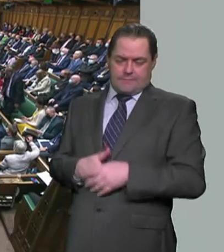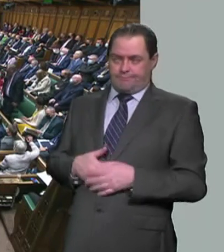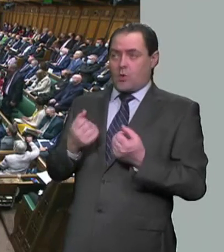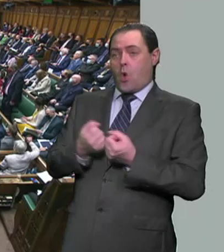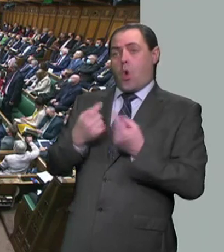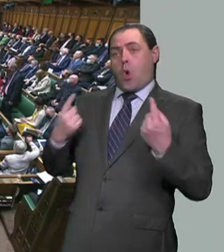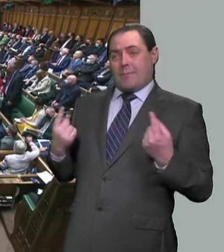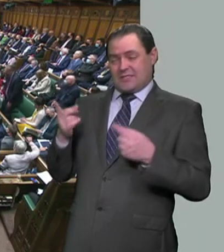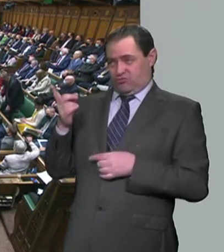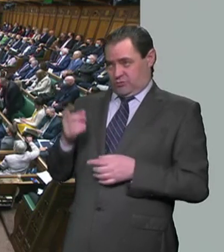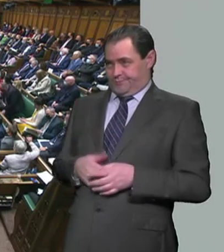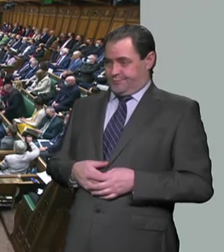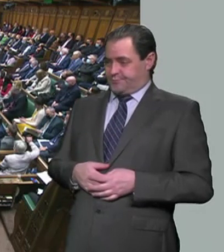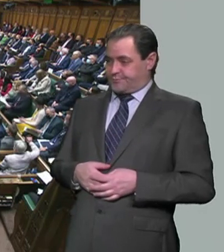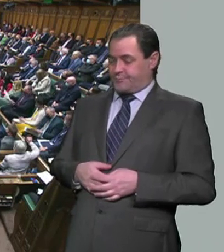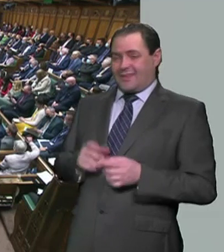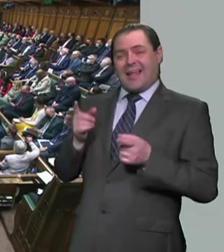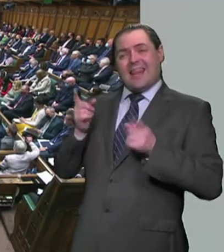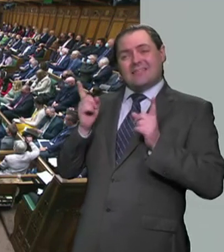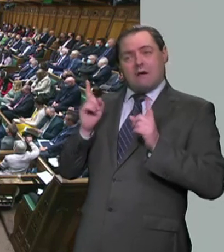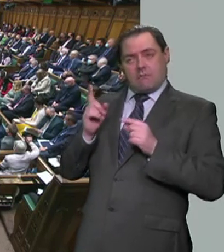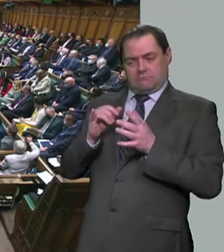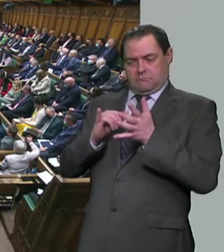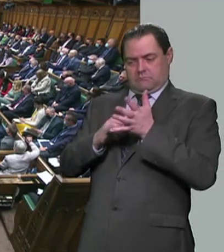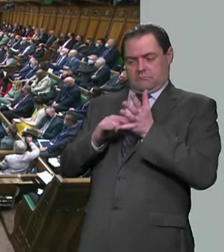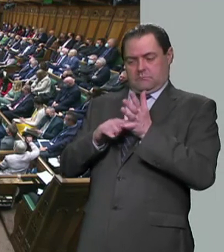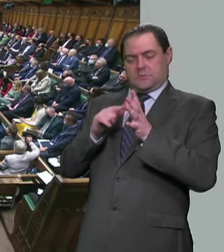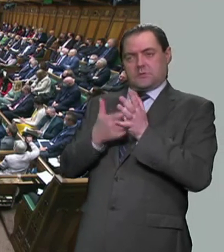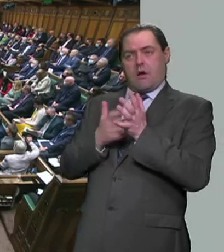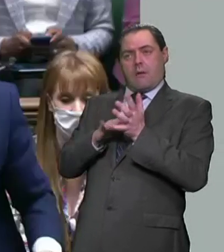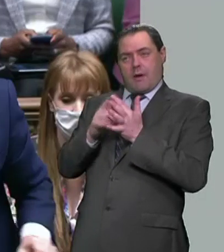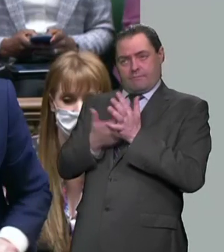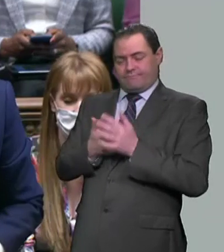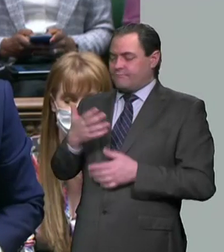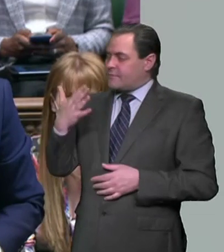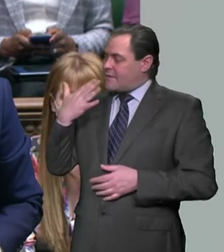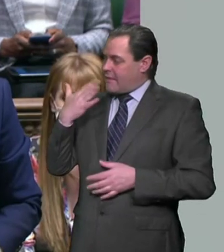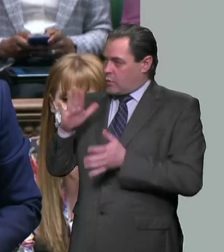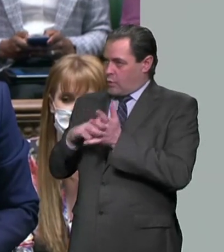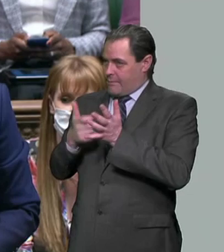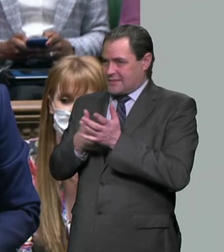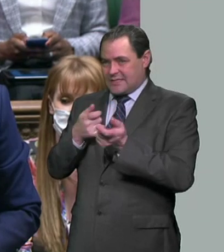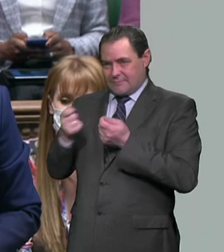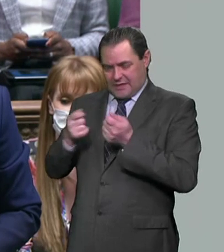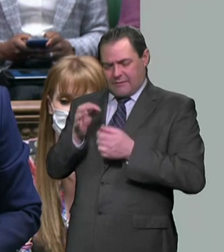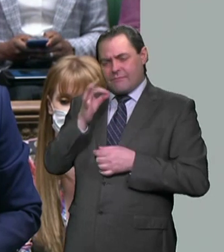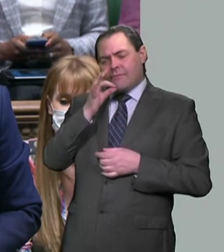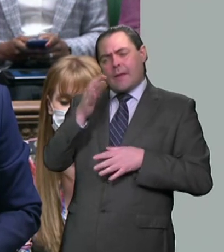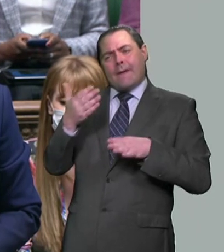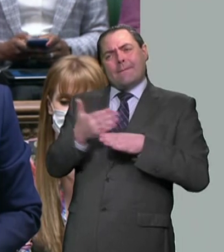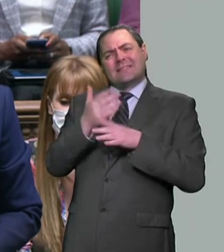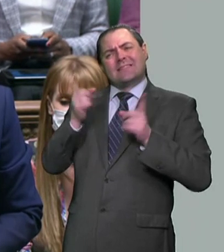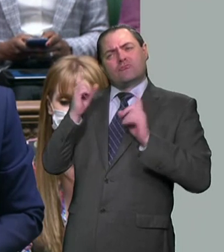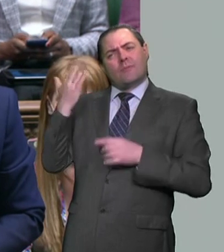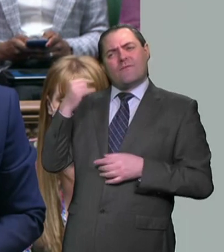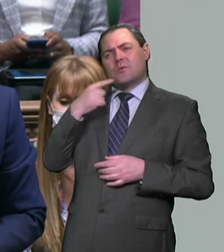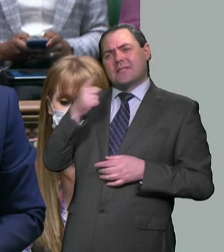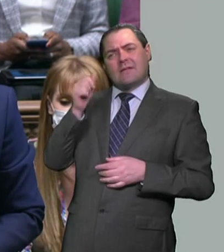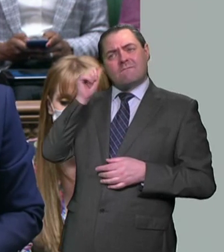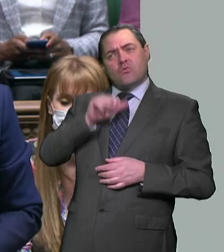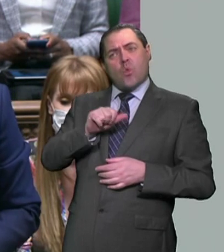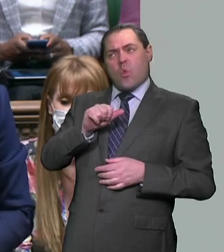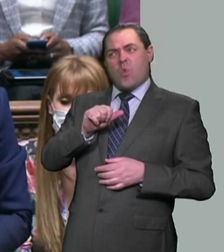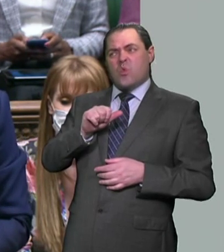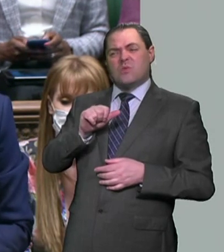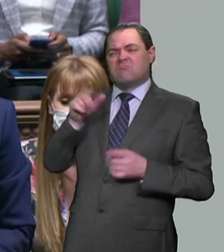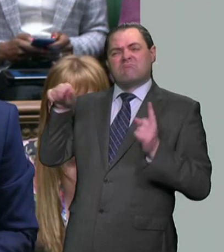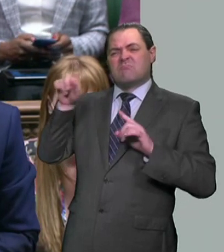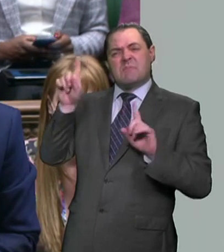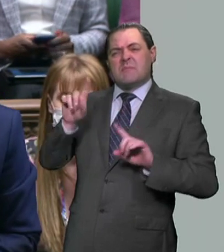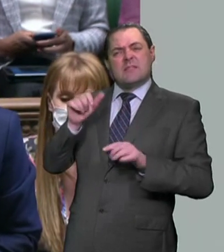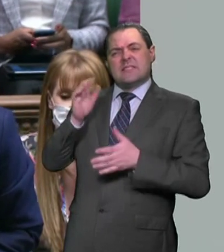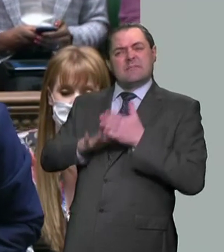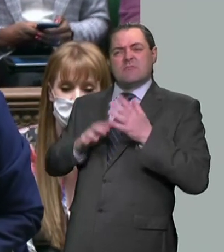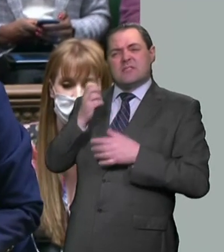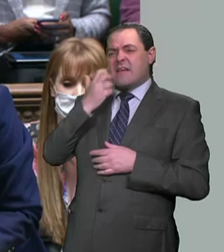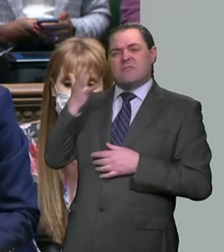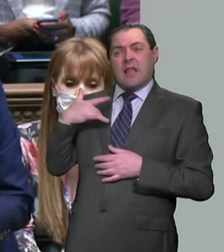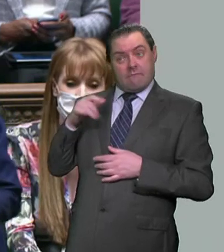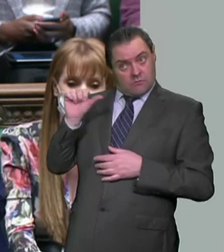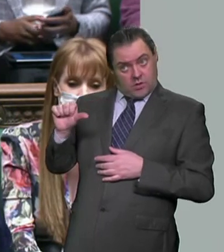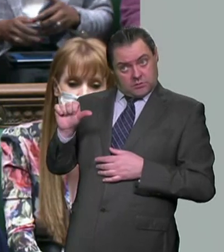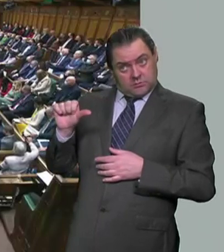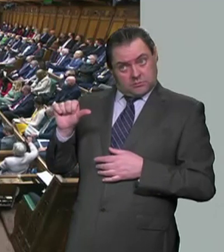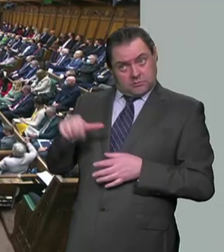Was the Business Secretary right to say that fraud is not something that people experience in their day-to-day lives?